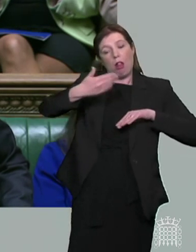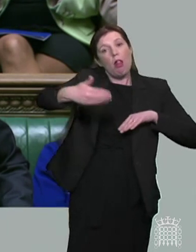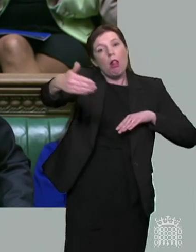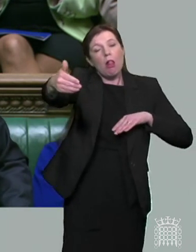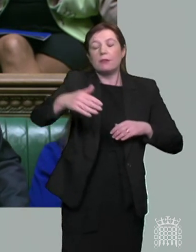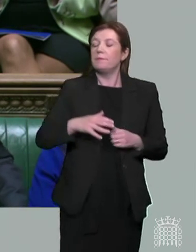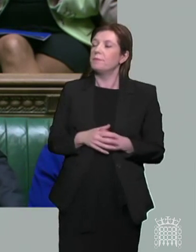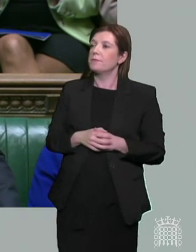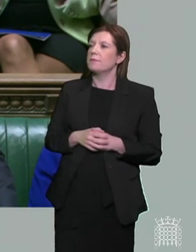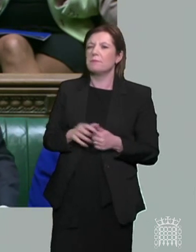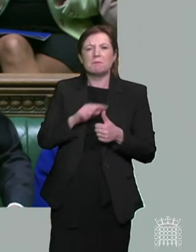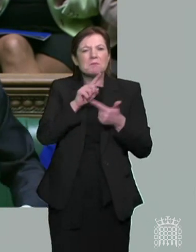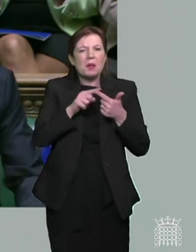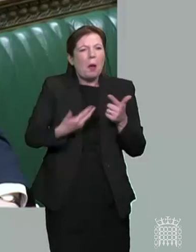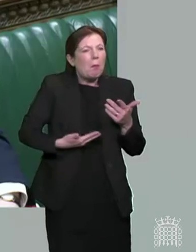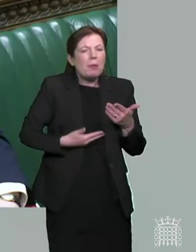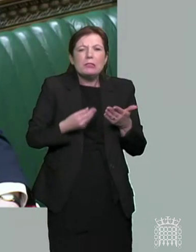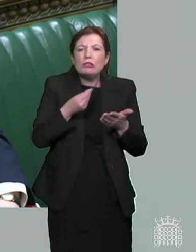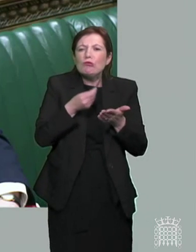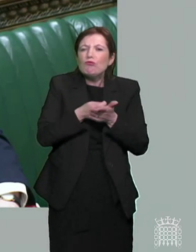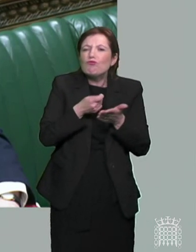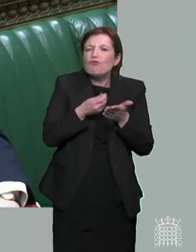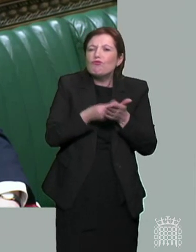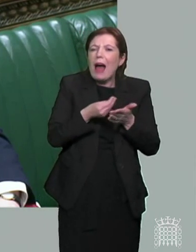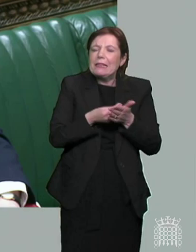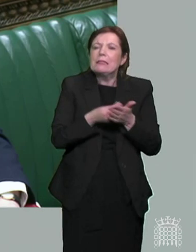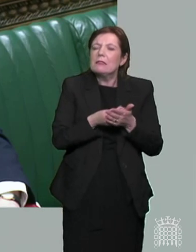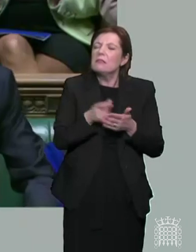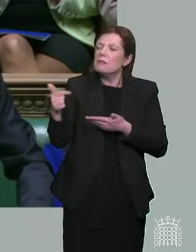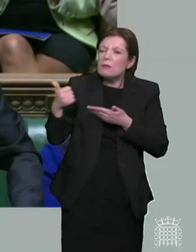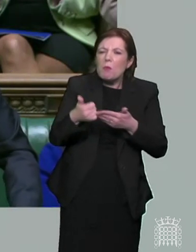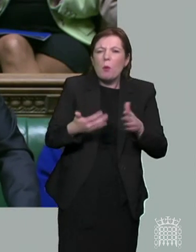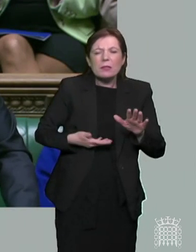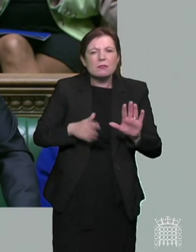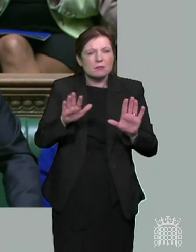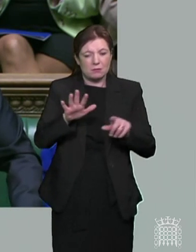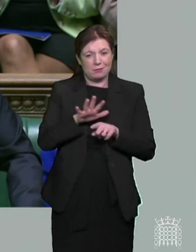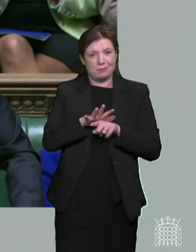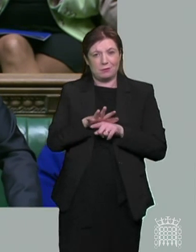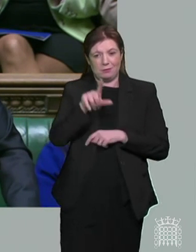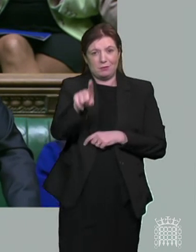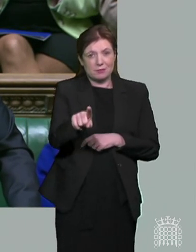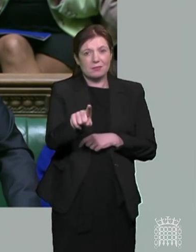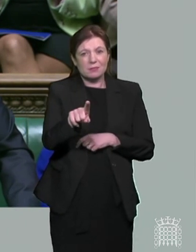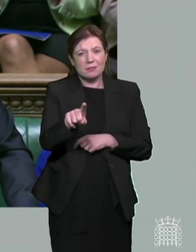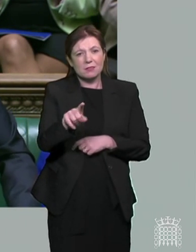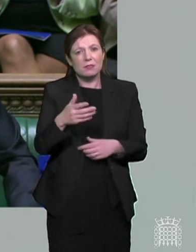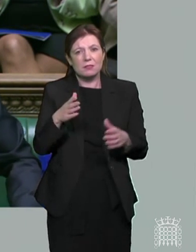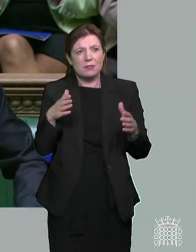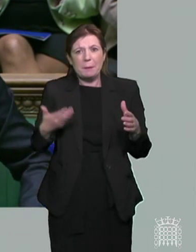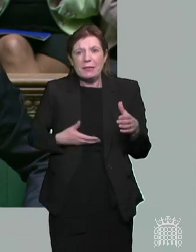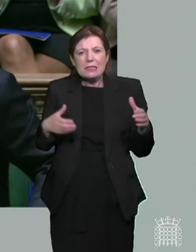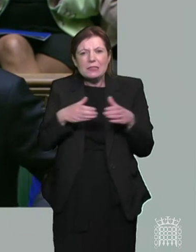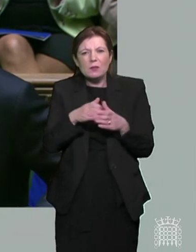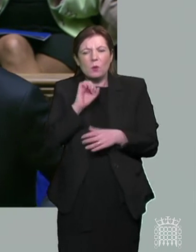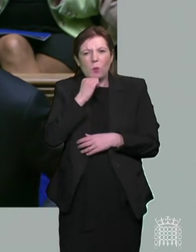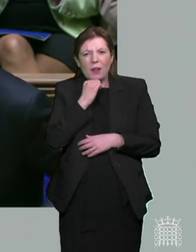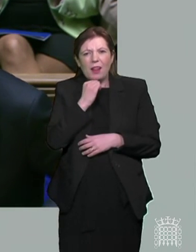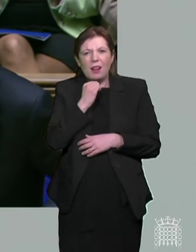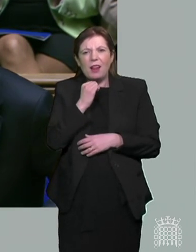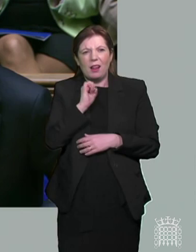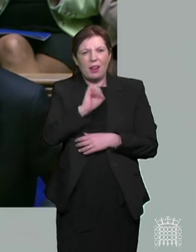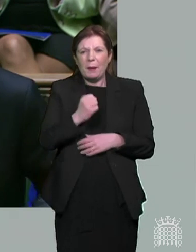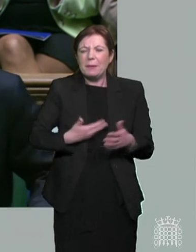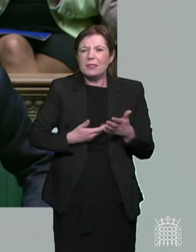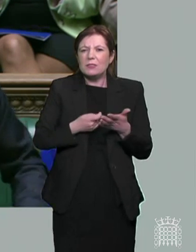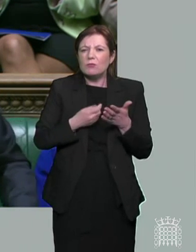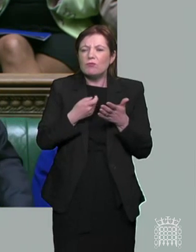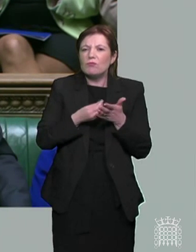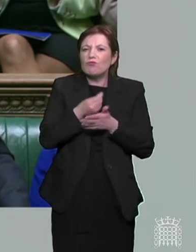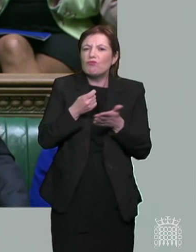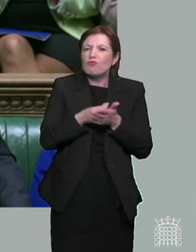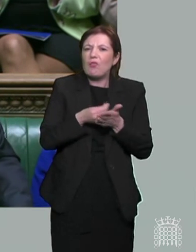The hon. Lady talked about business rates and supporting businesses. In just a week’s time, small businesses in the retail, hospitality and leisure sector will get a 50% discount on their business rates bill.